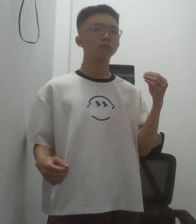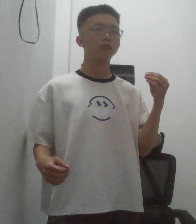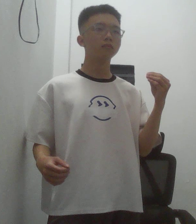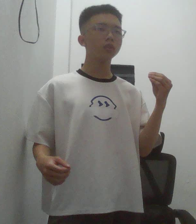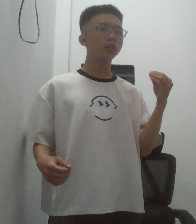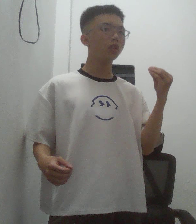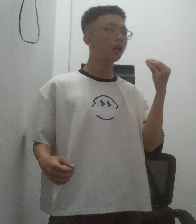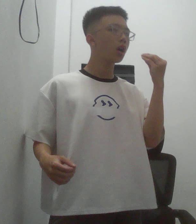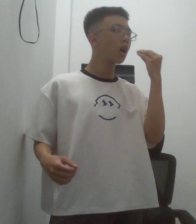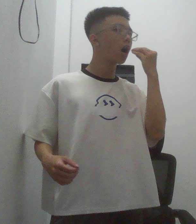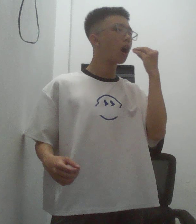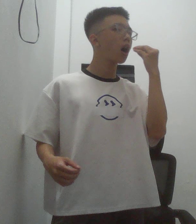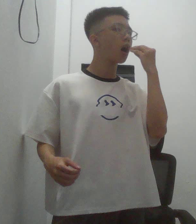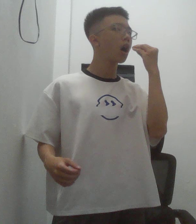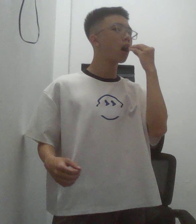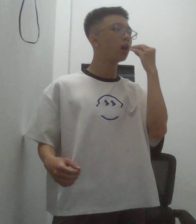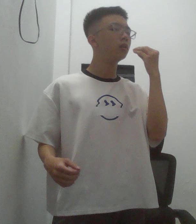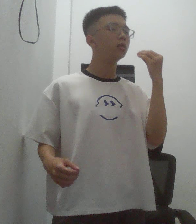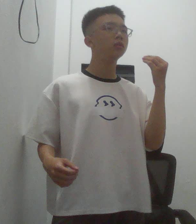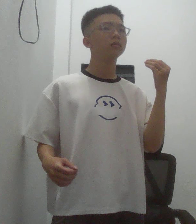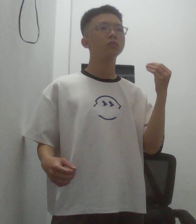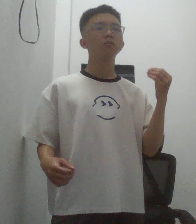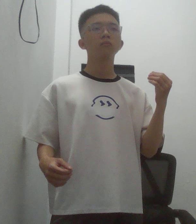an